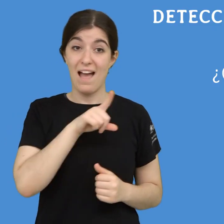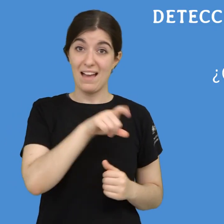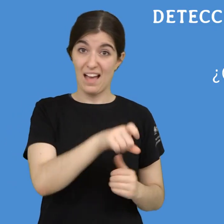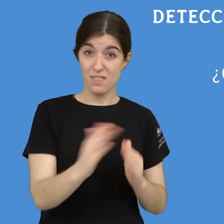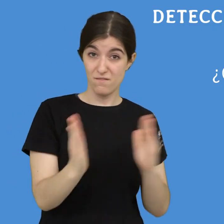cancer